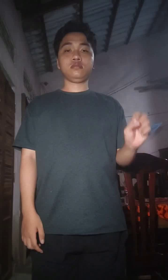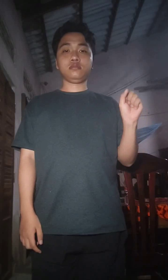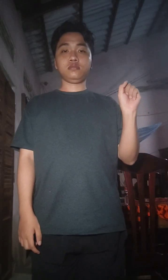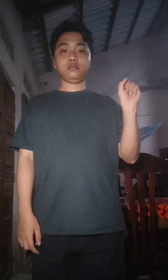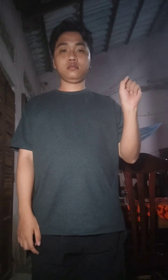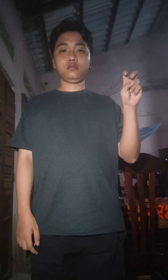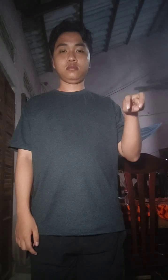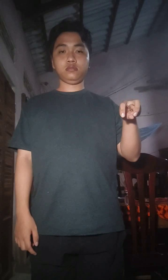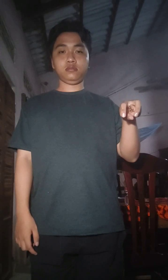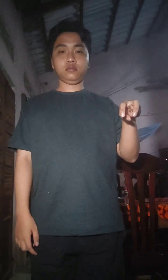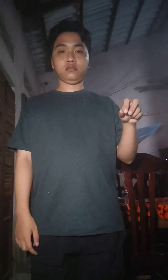â